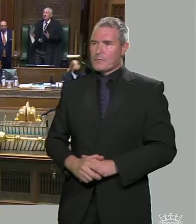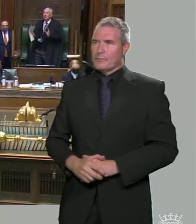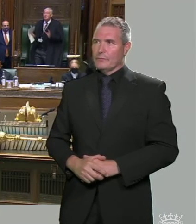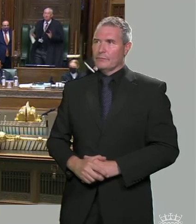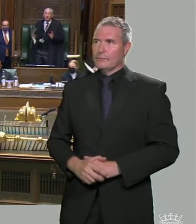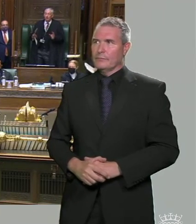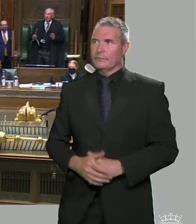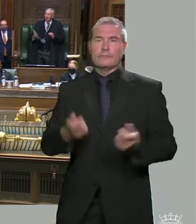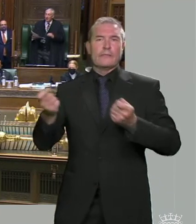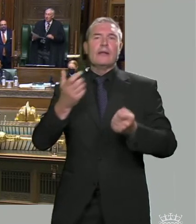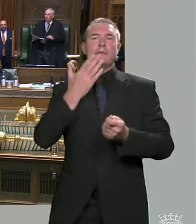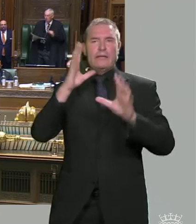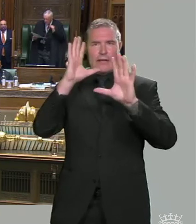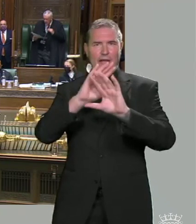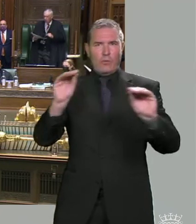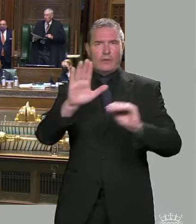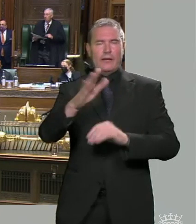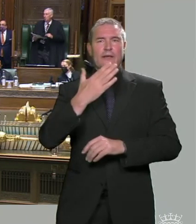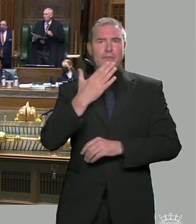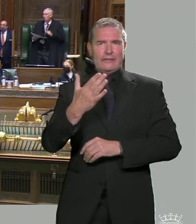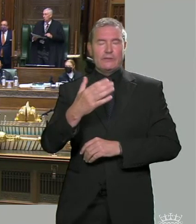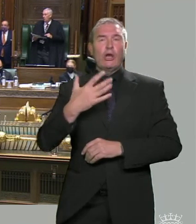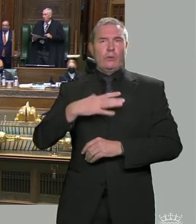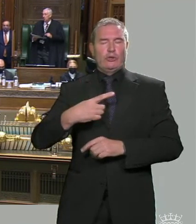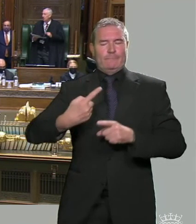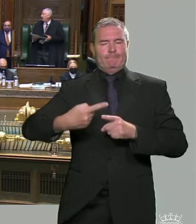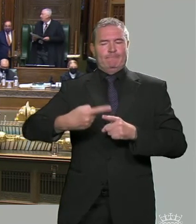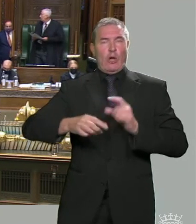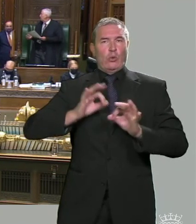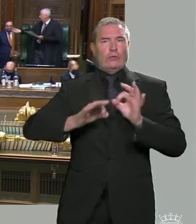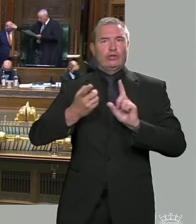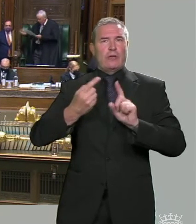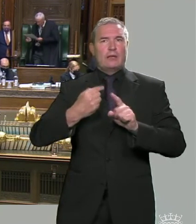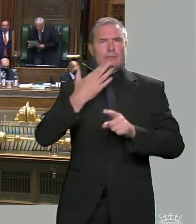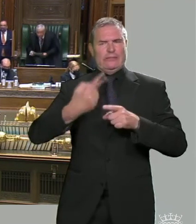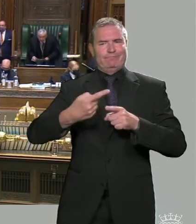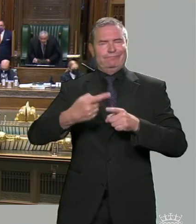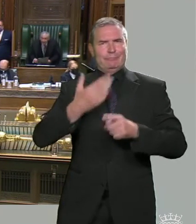May I just say gently to everybody that we now need to turbocharge questions and answers?